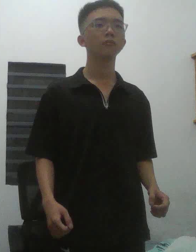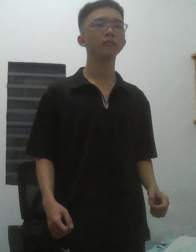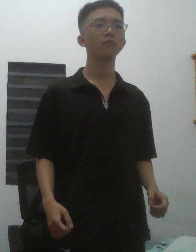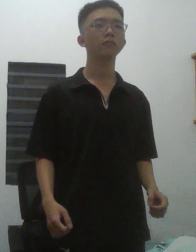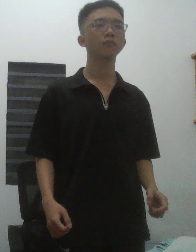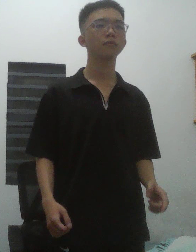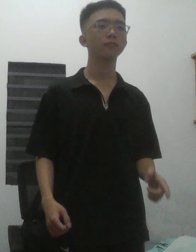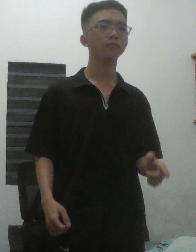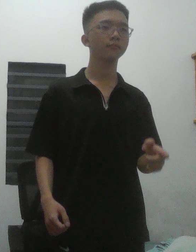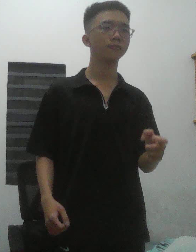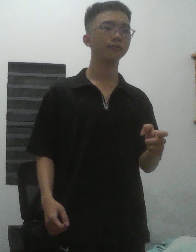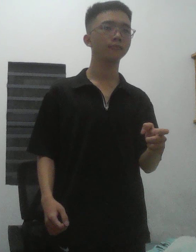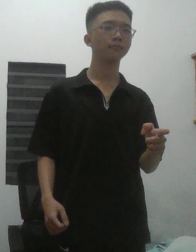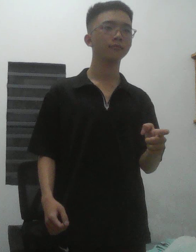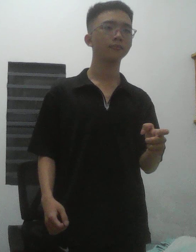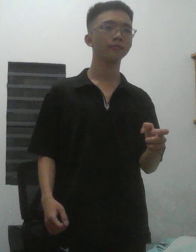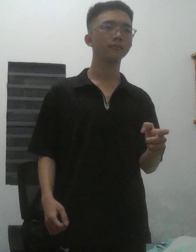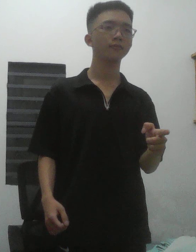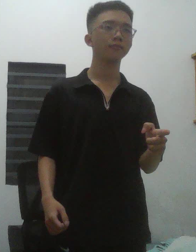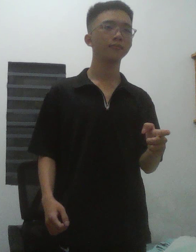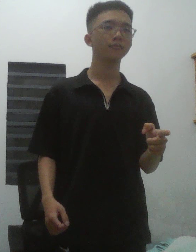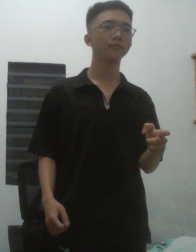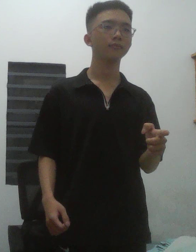ban